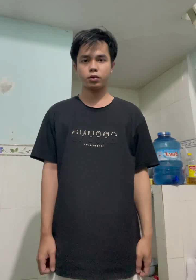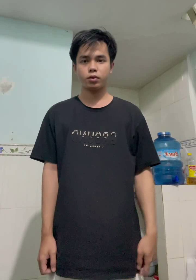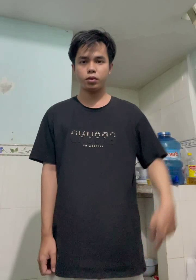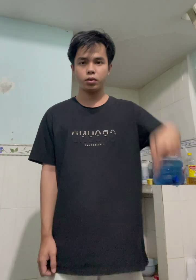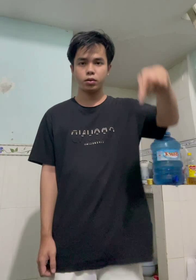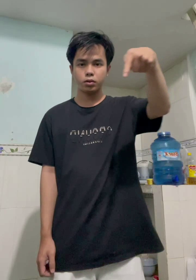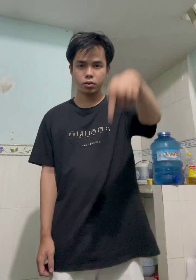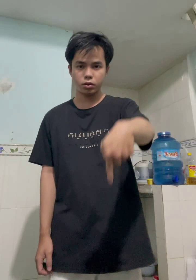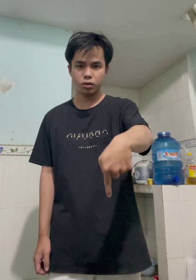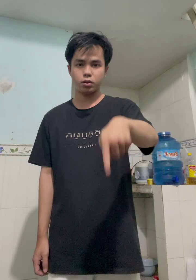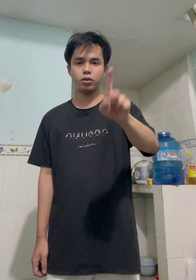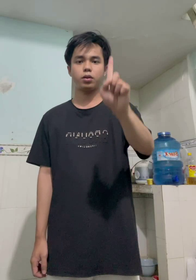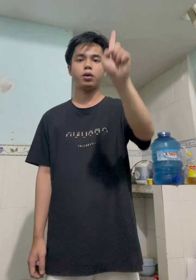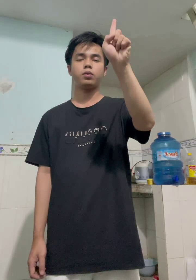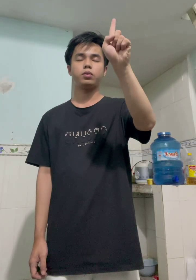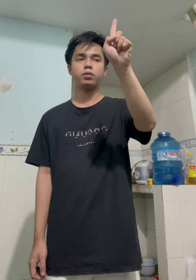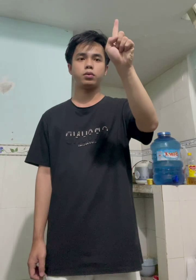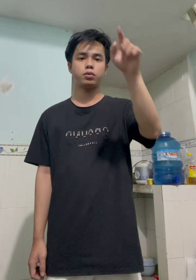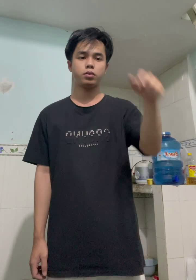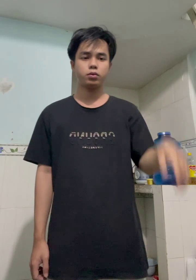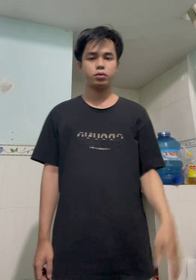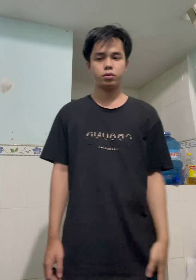di dau